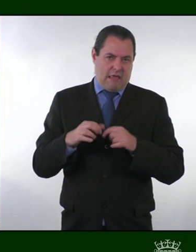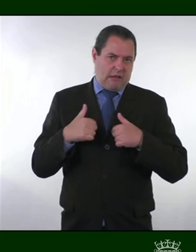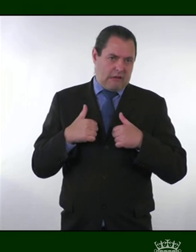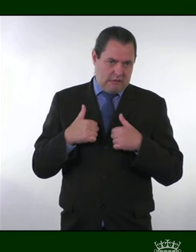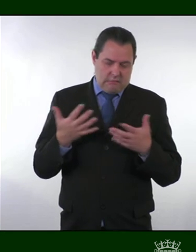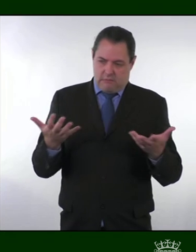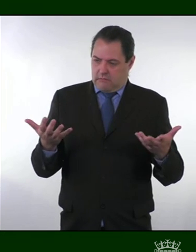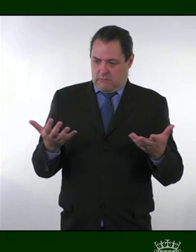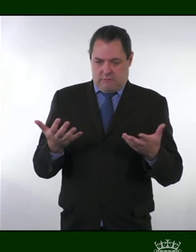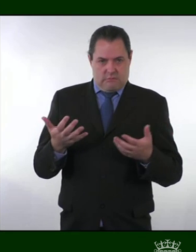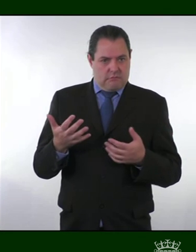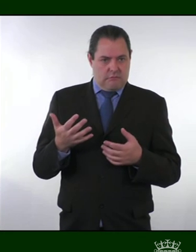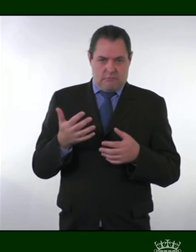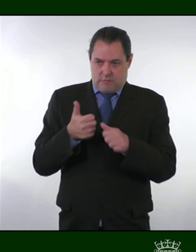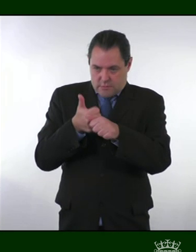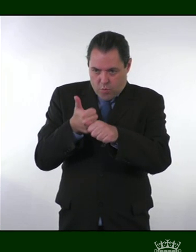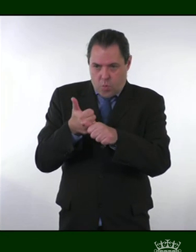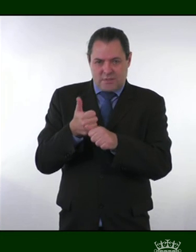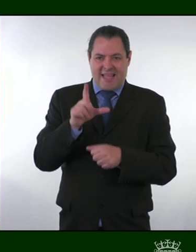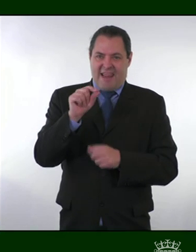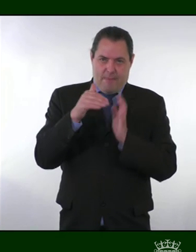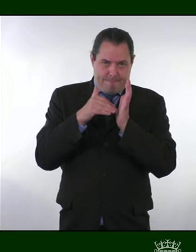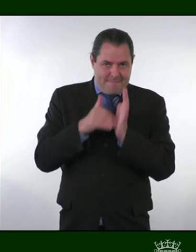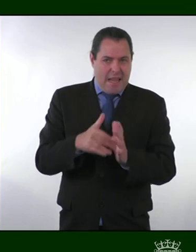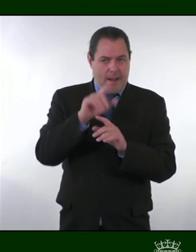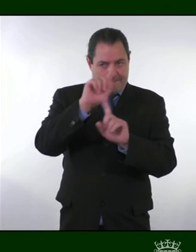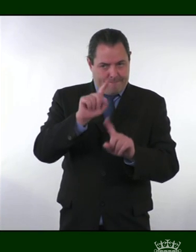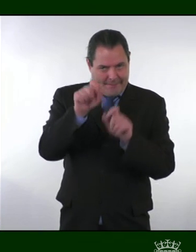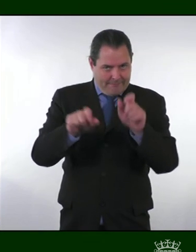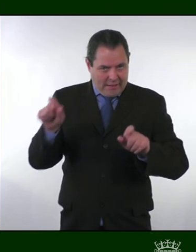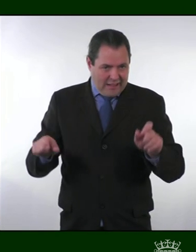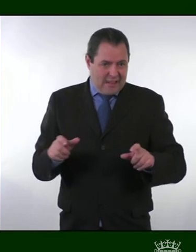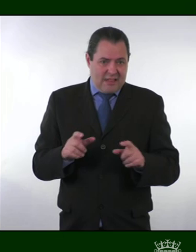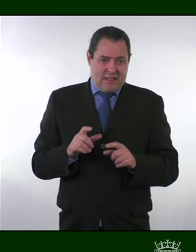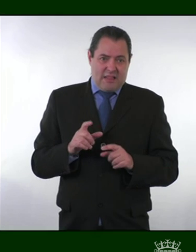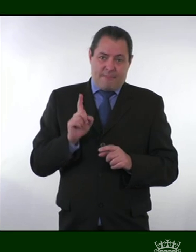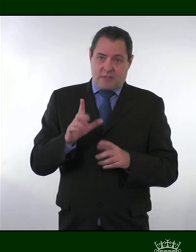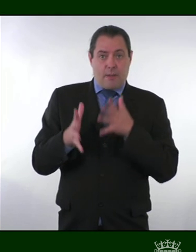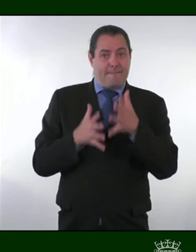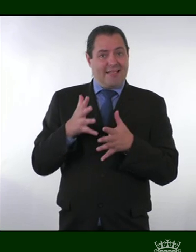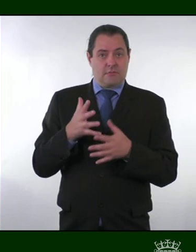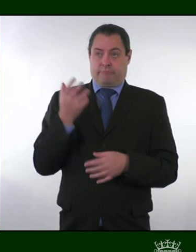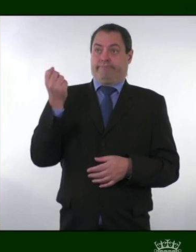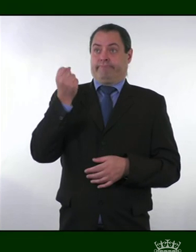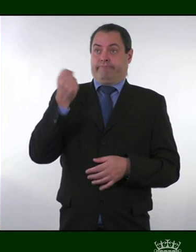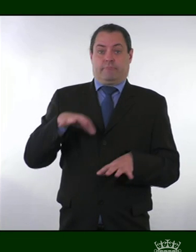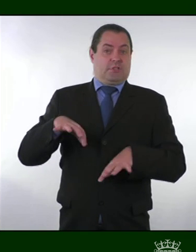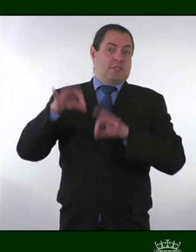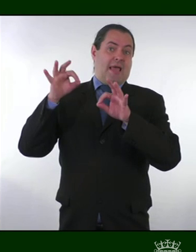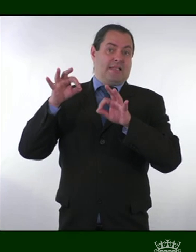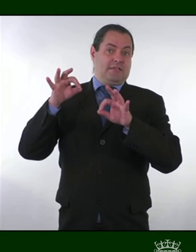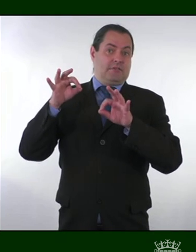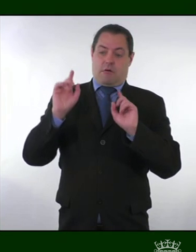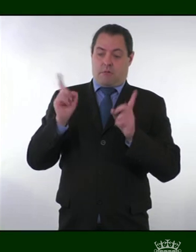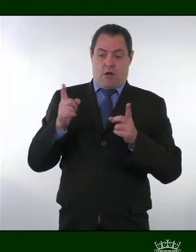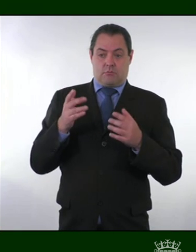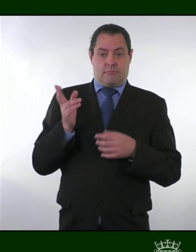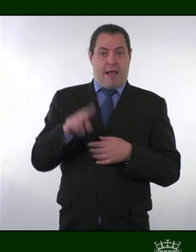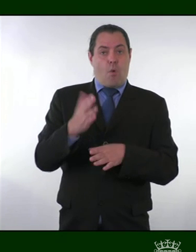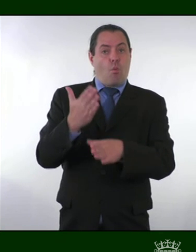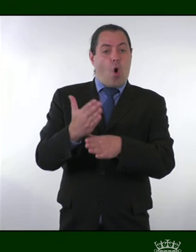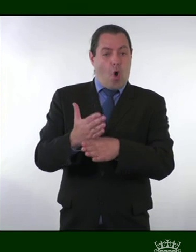It has supported 11 million people, but, after all, keeps them in suspended animation and prevents them from going to work.